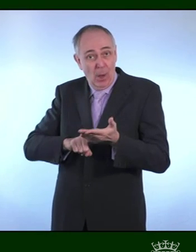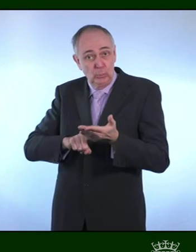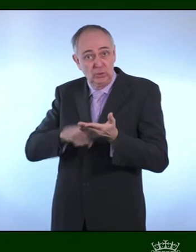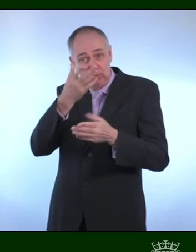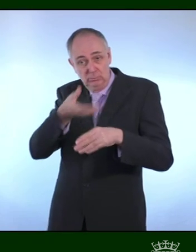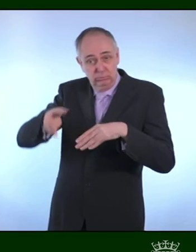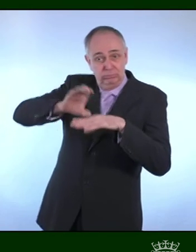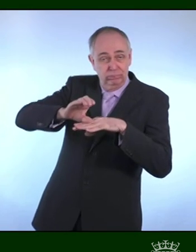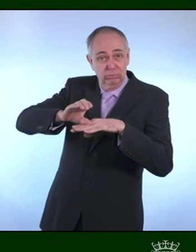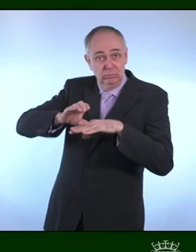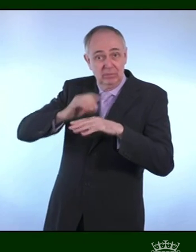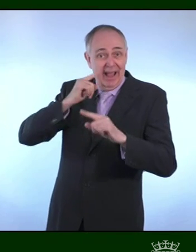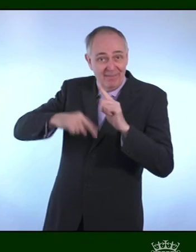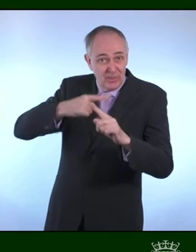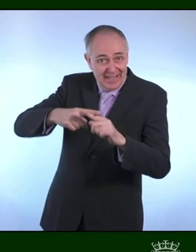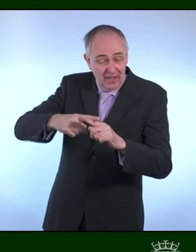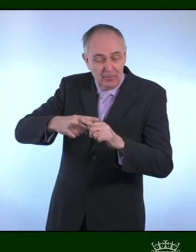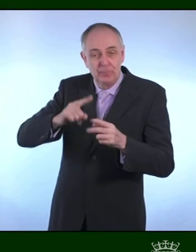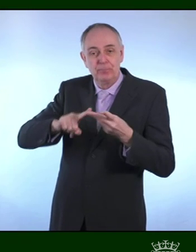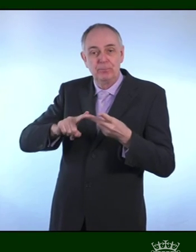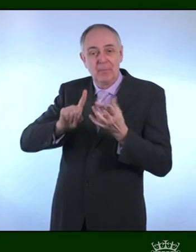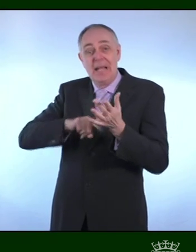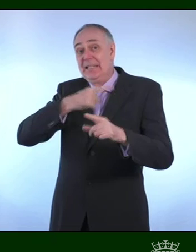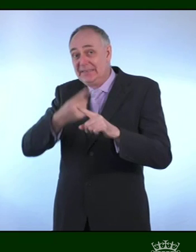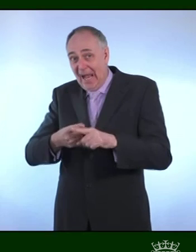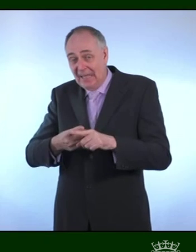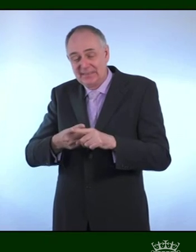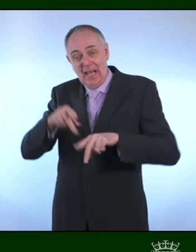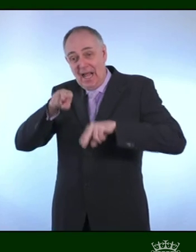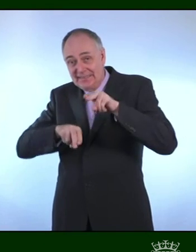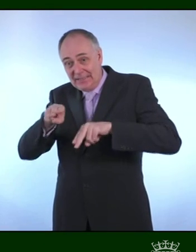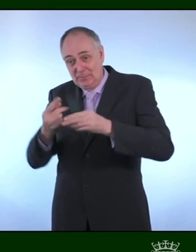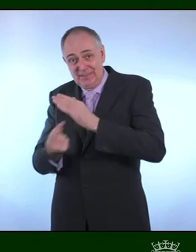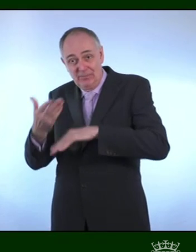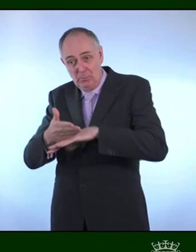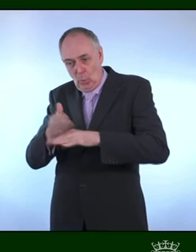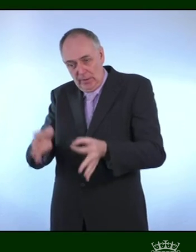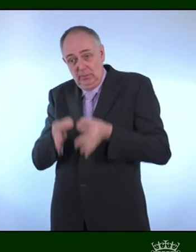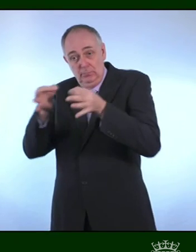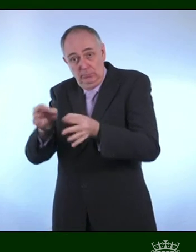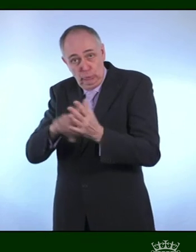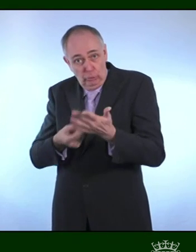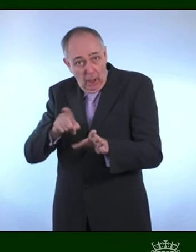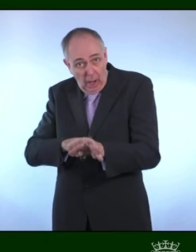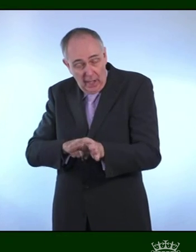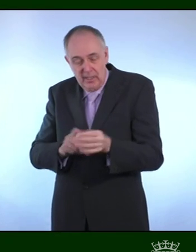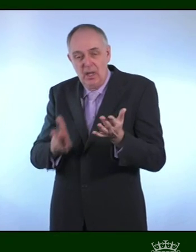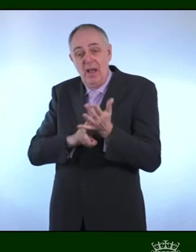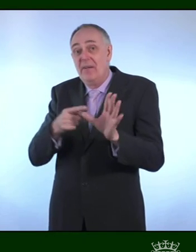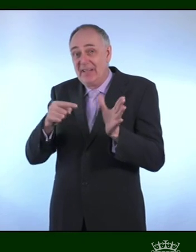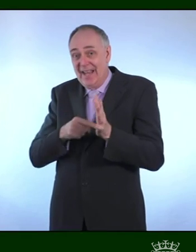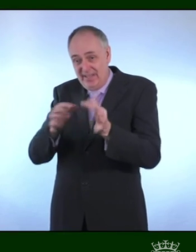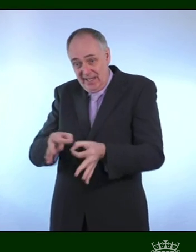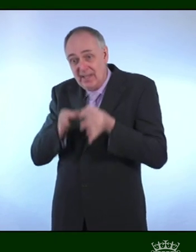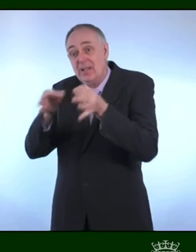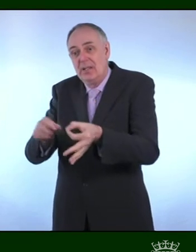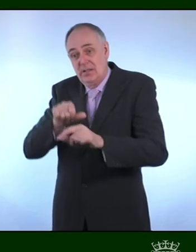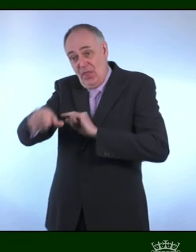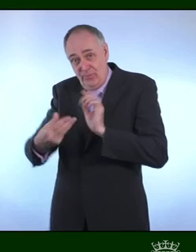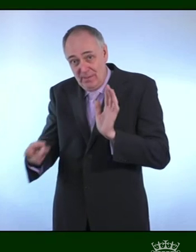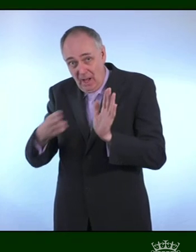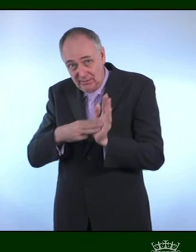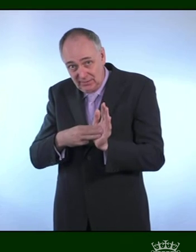We have deferred income tax self-assessments for the self-employed until July, and are deferring VAT until the next quarter, as he knows.